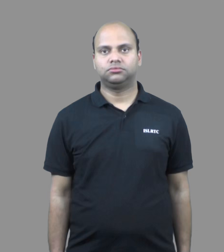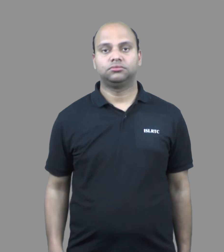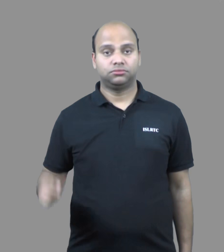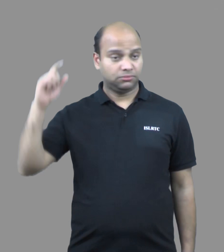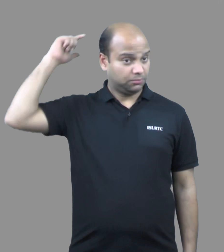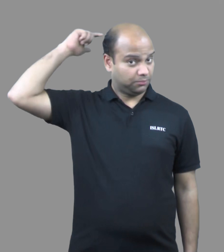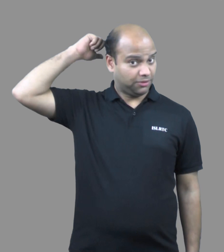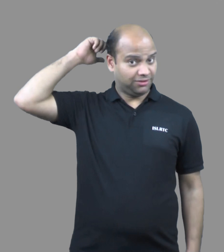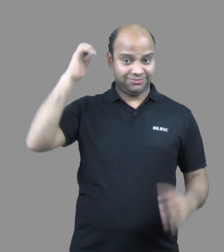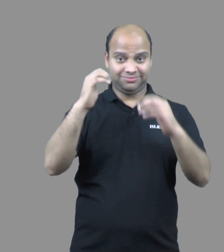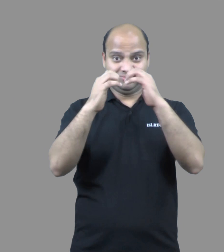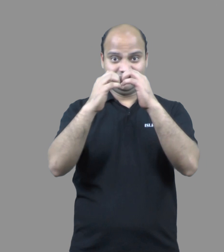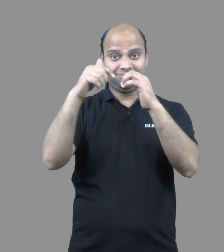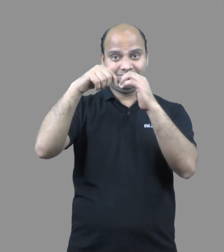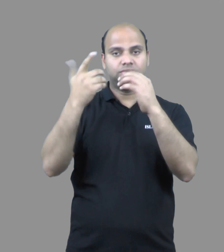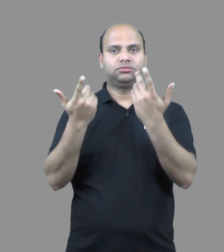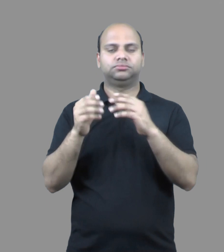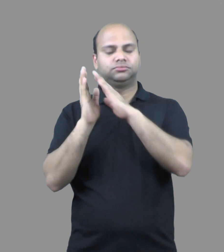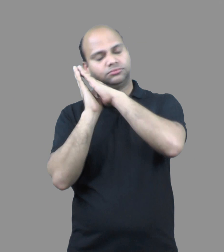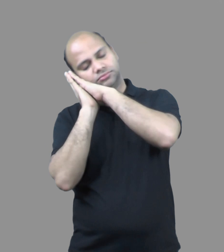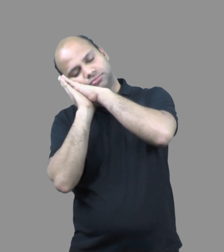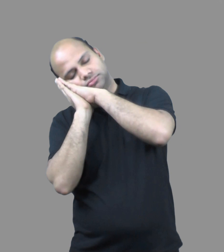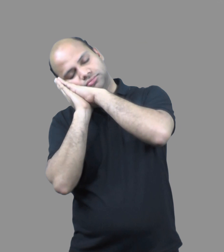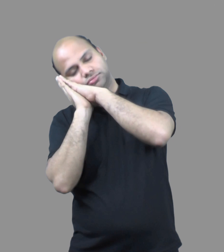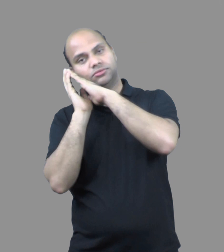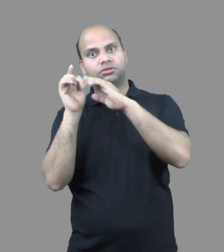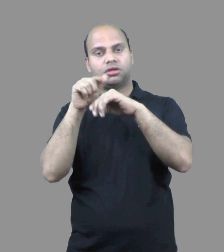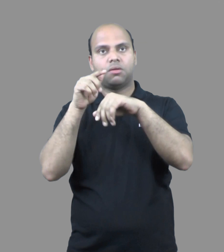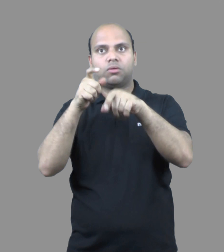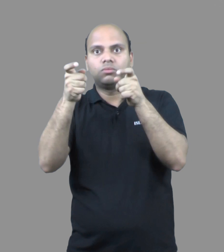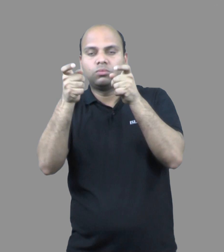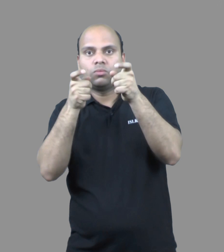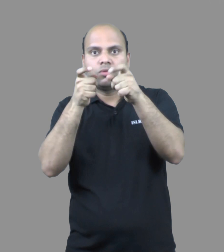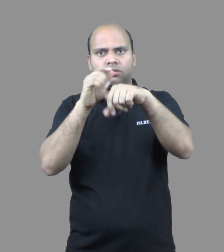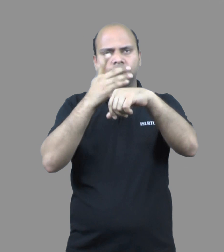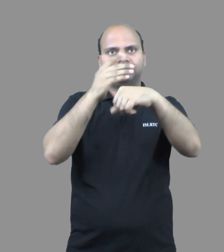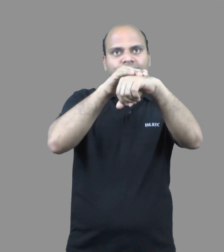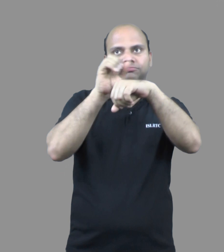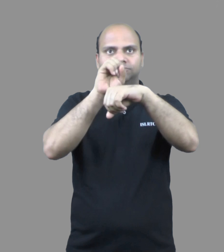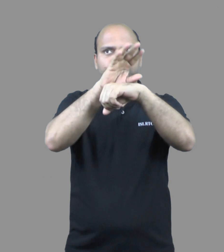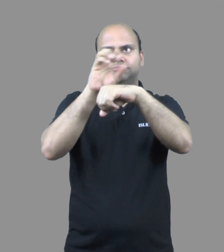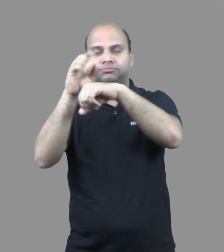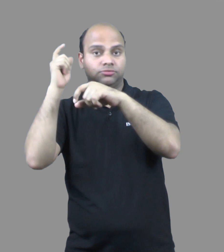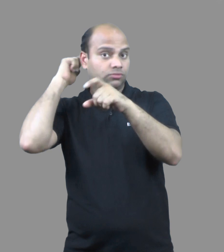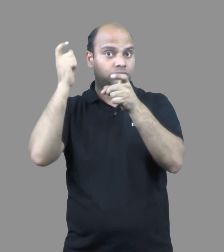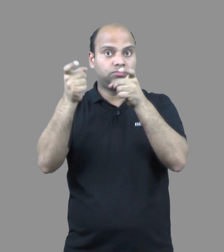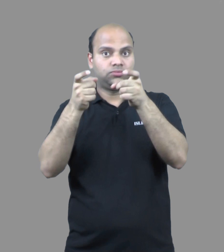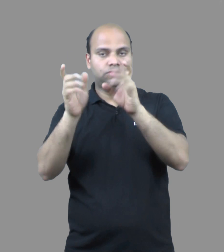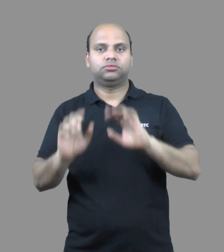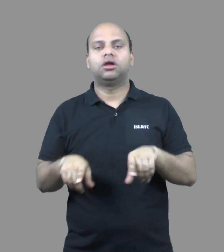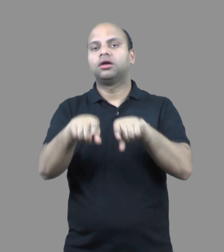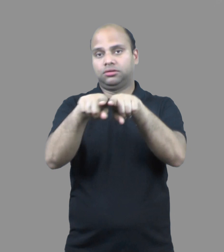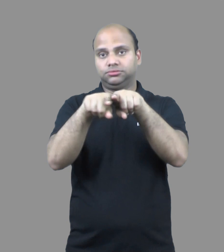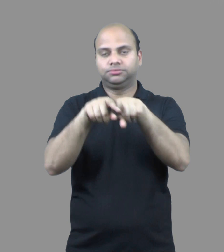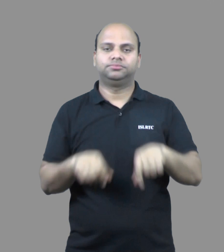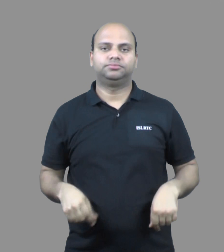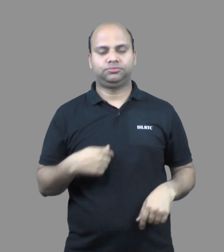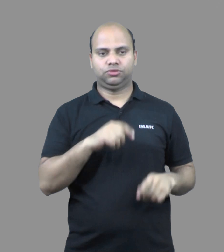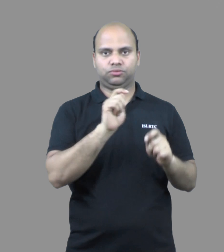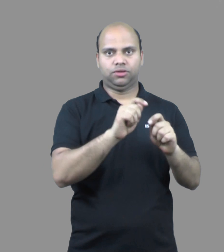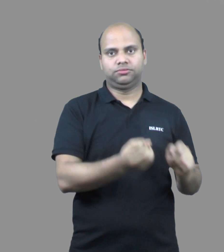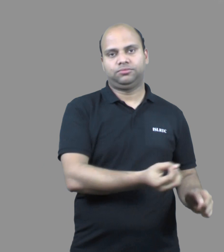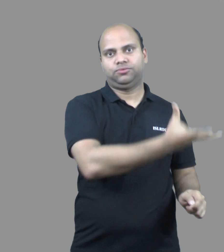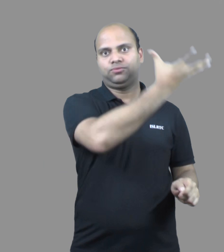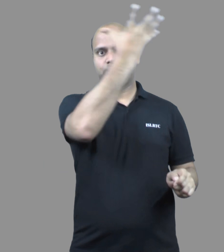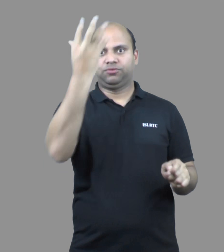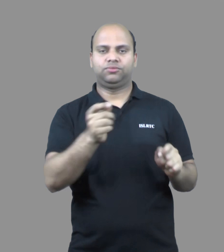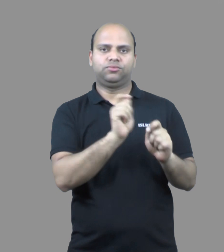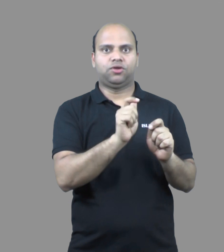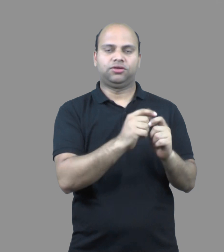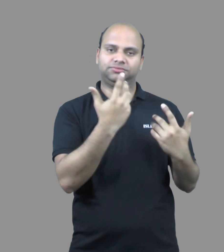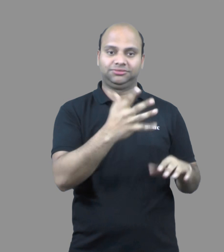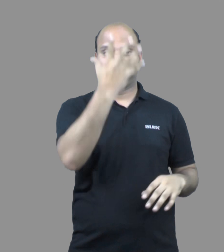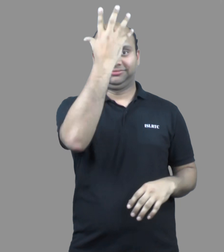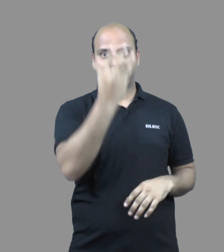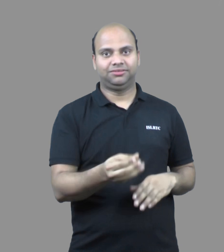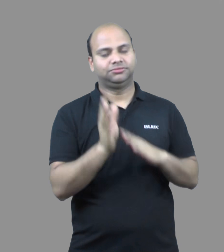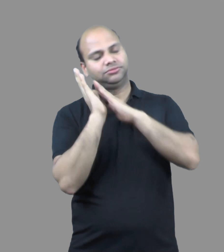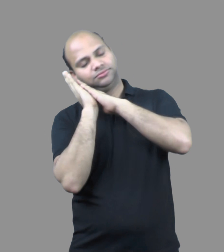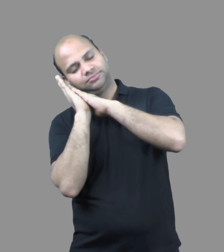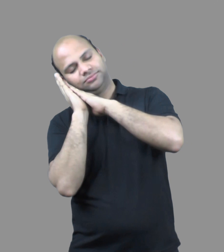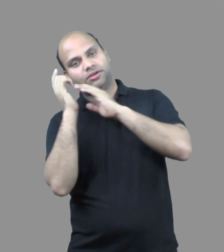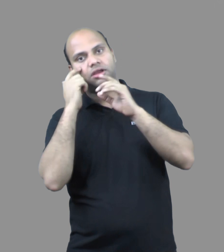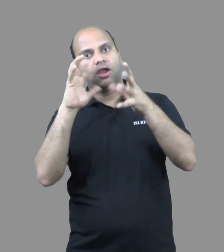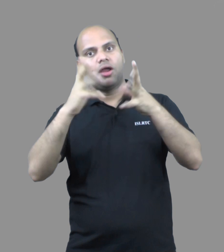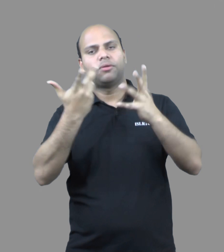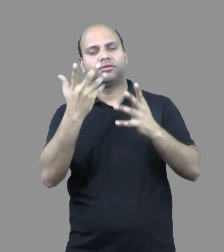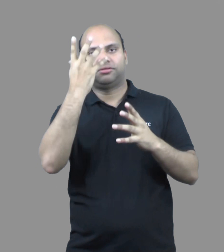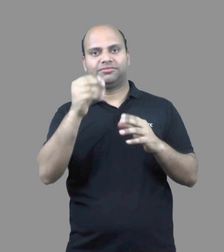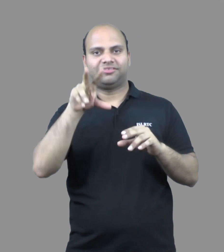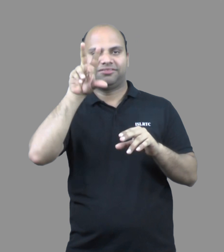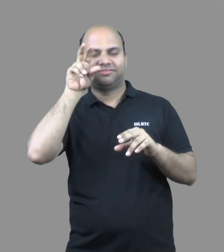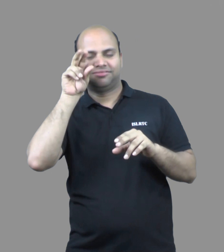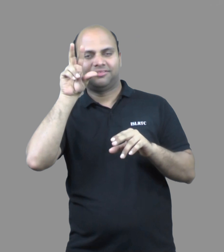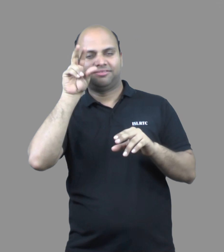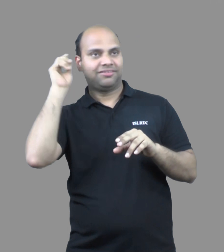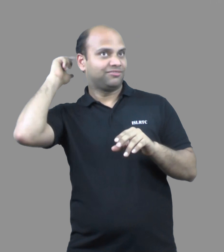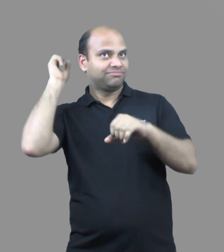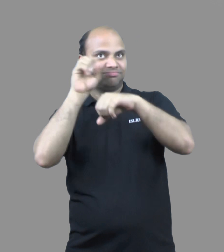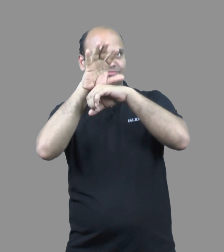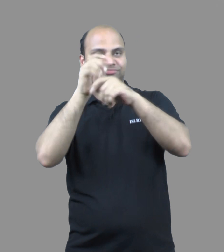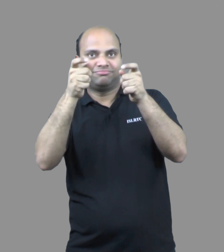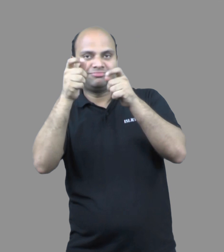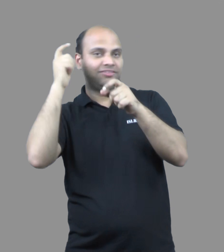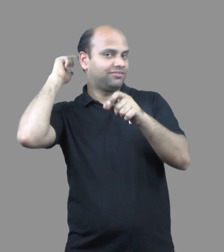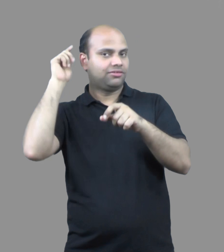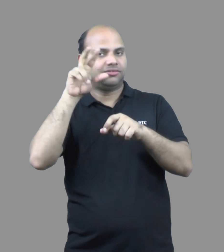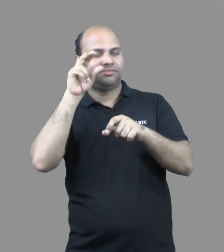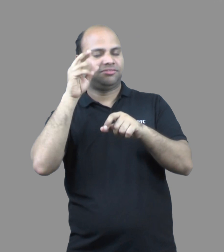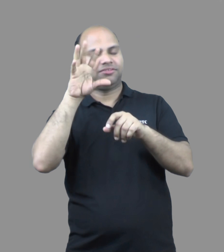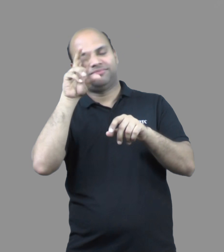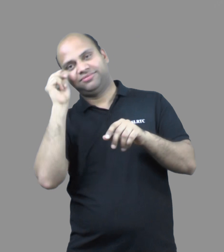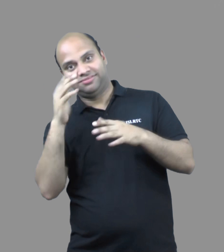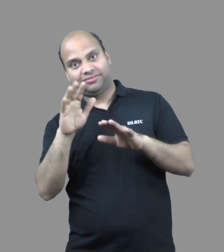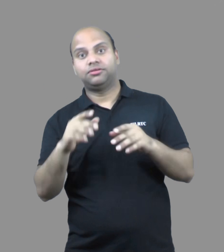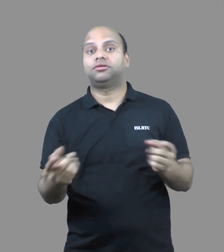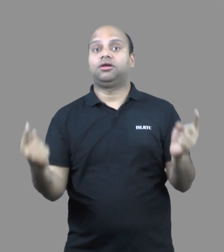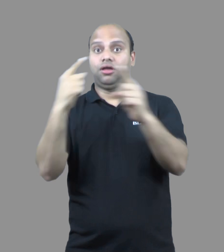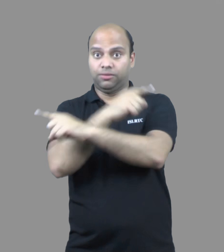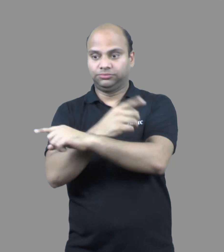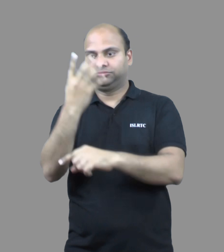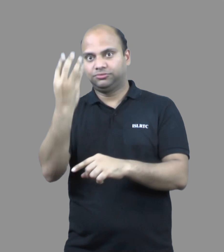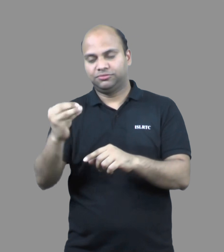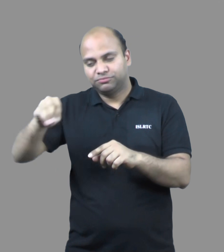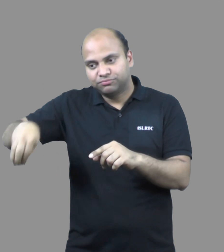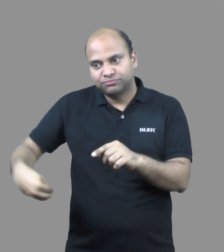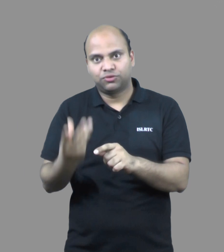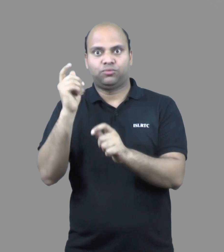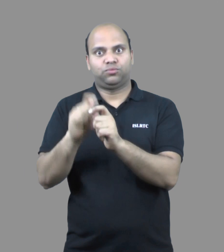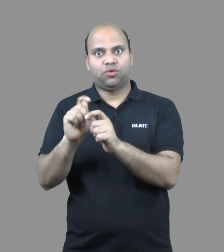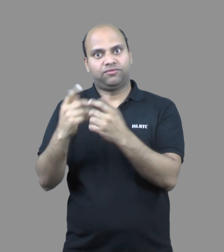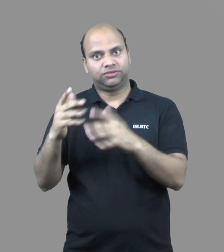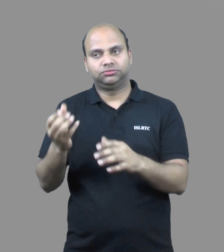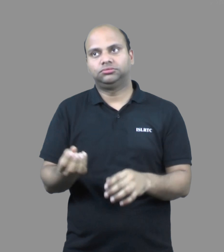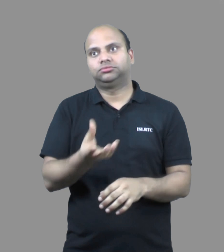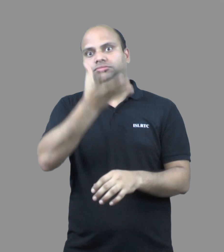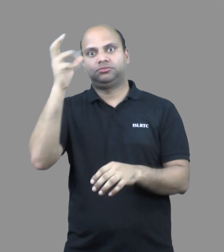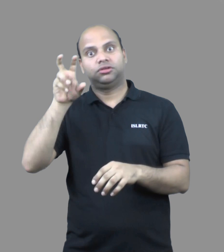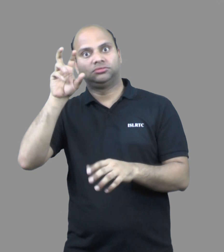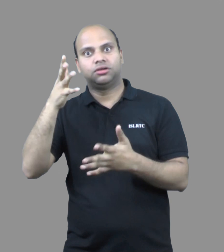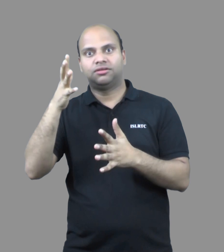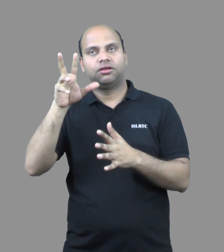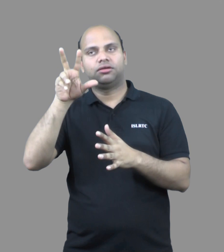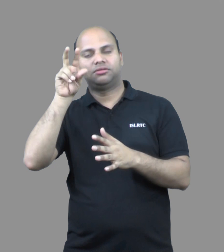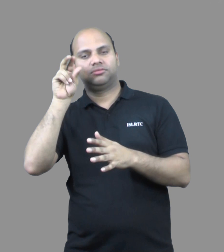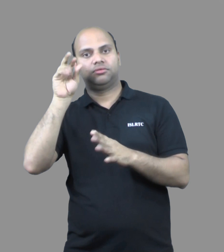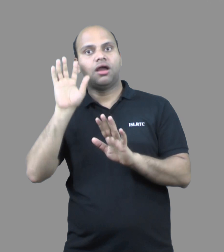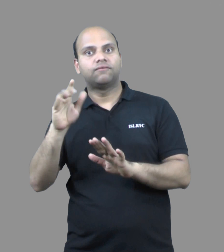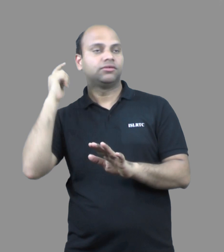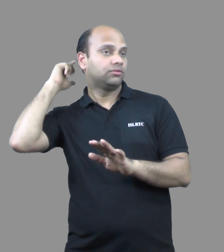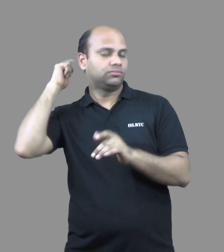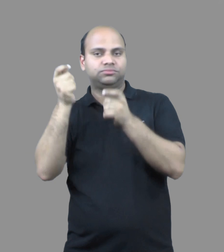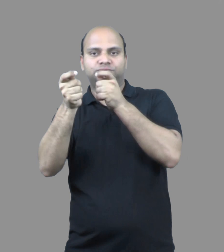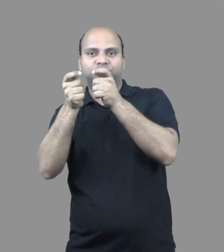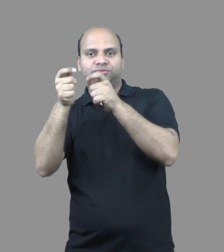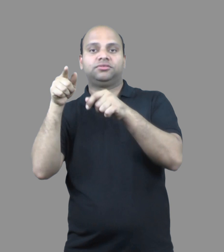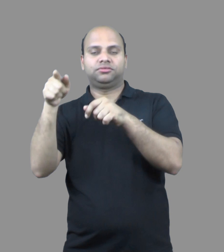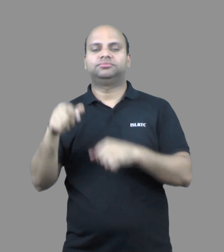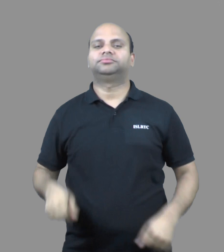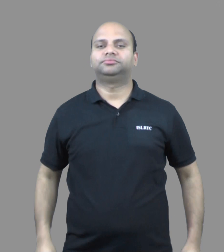Melatonin